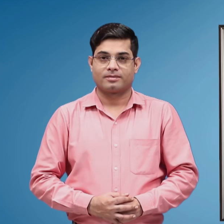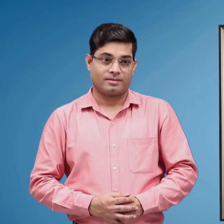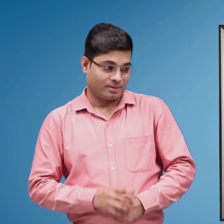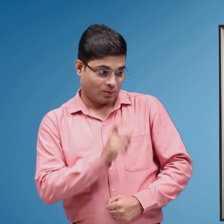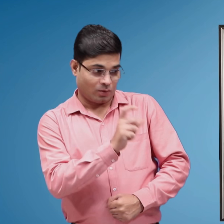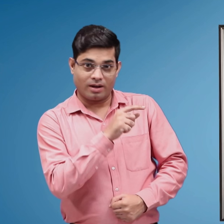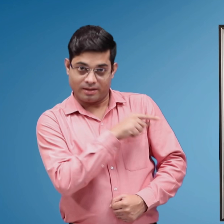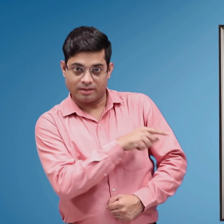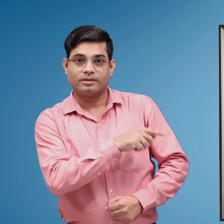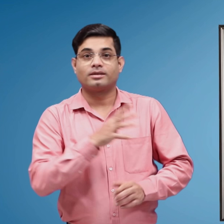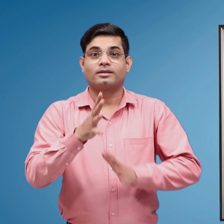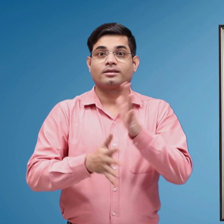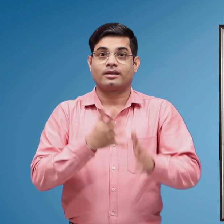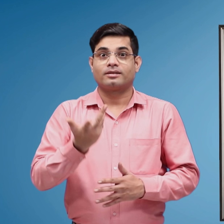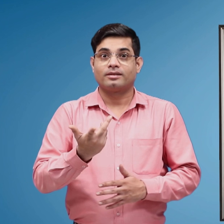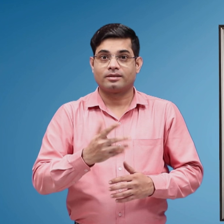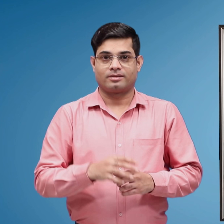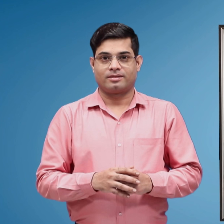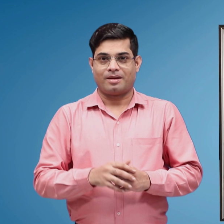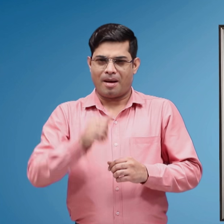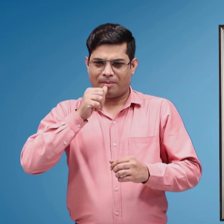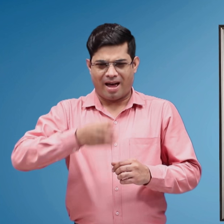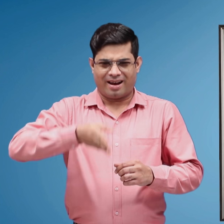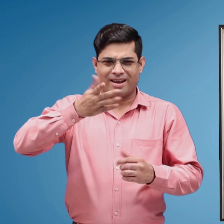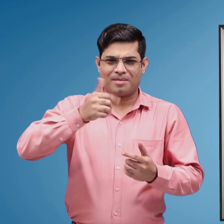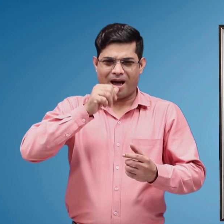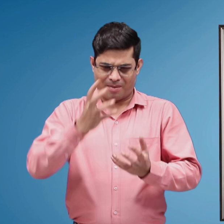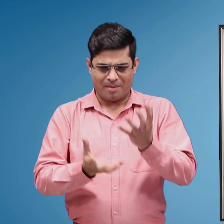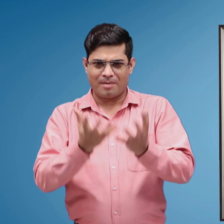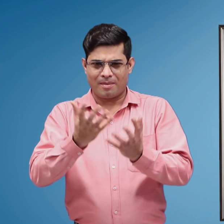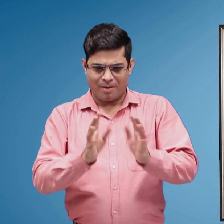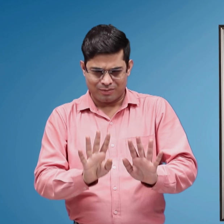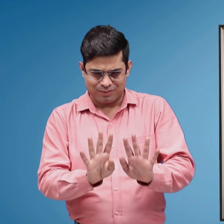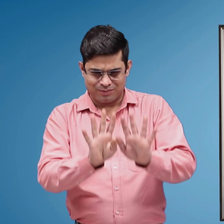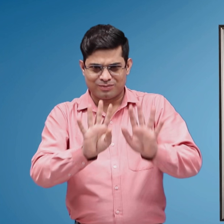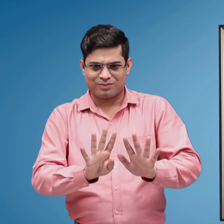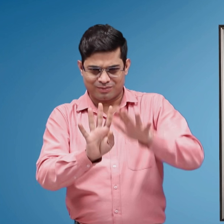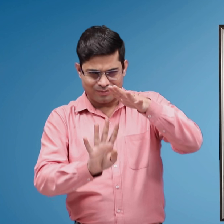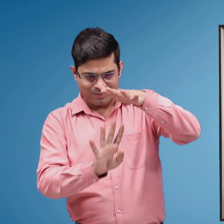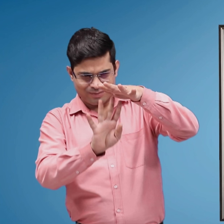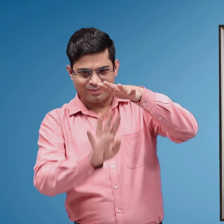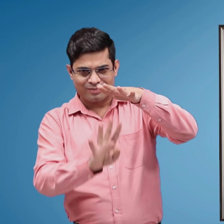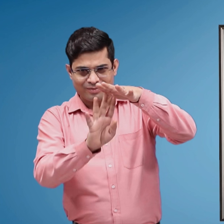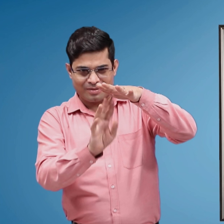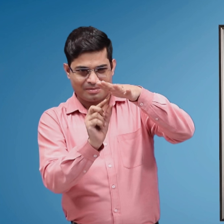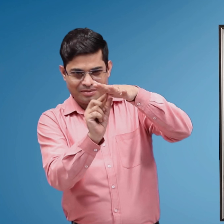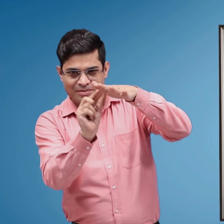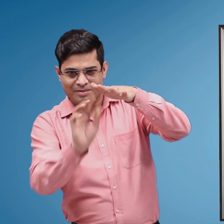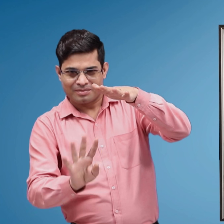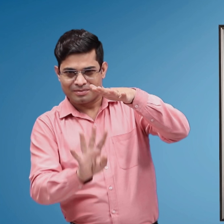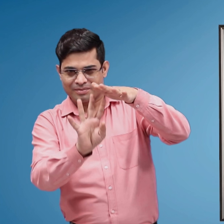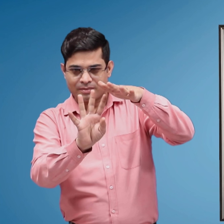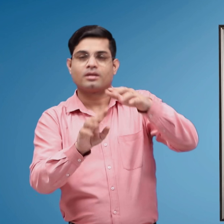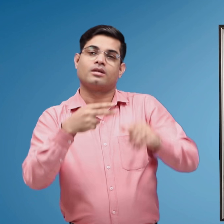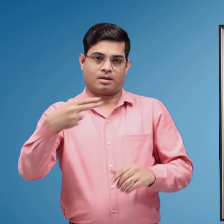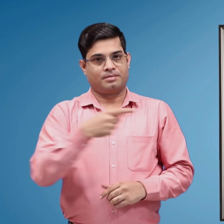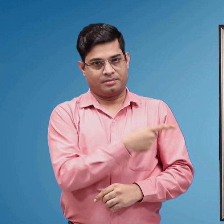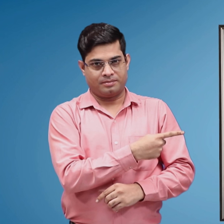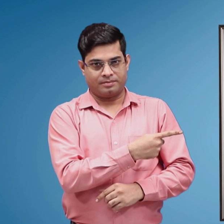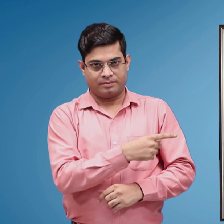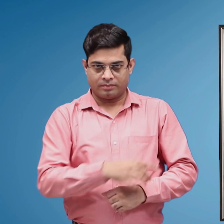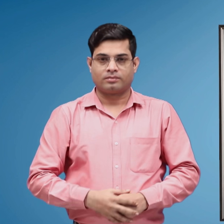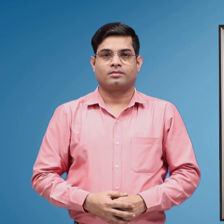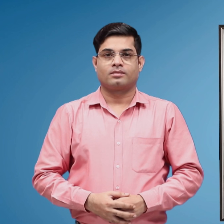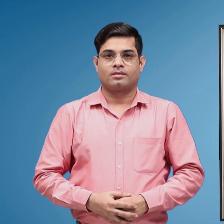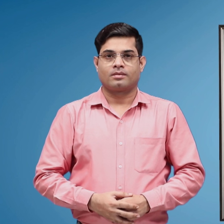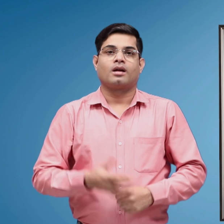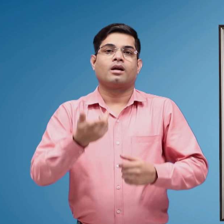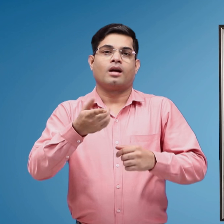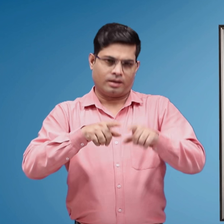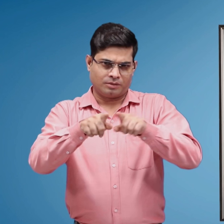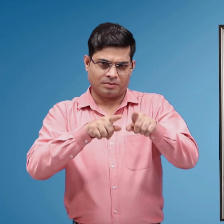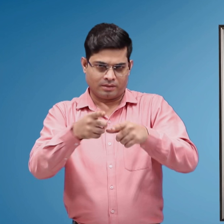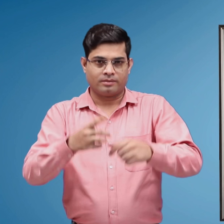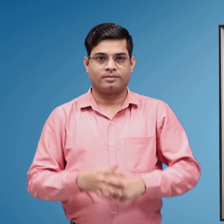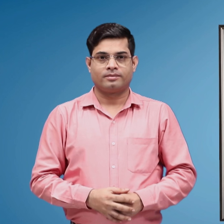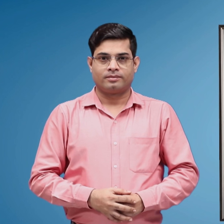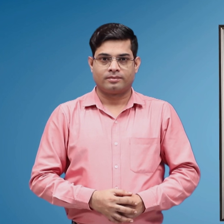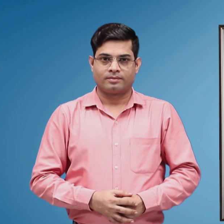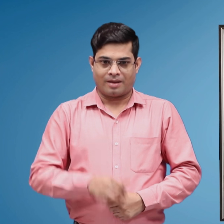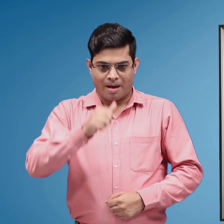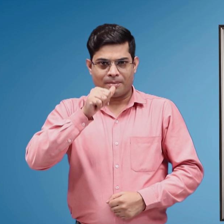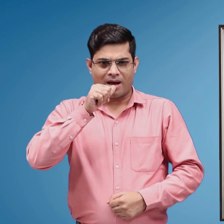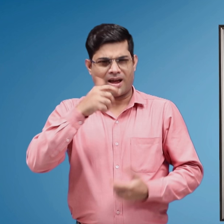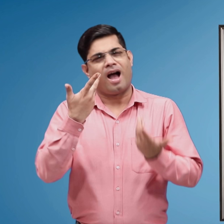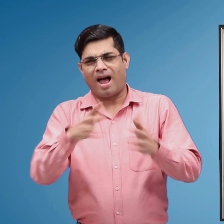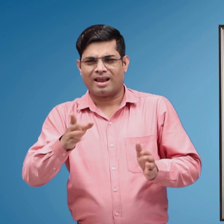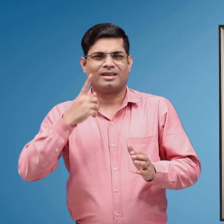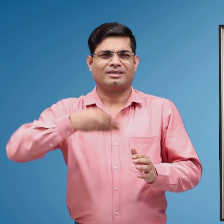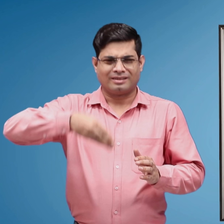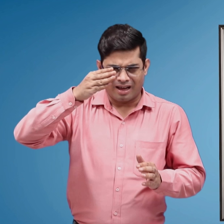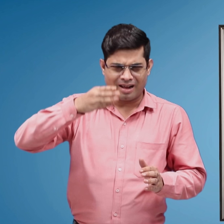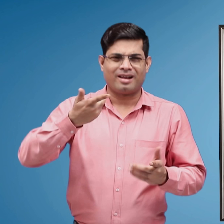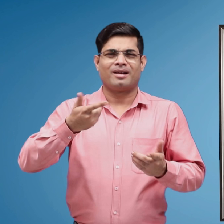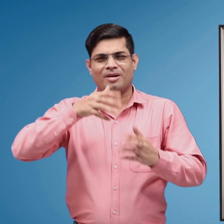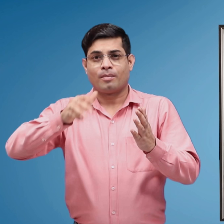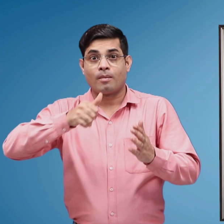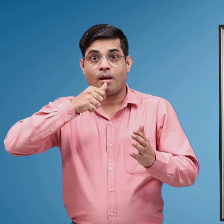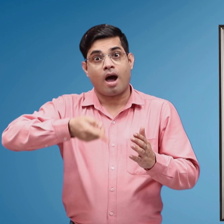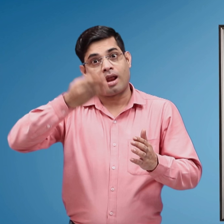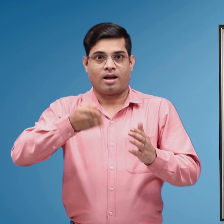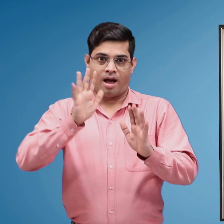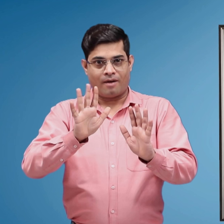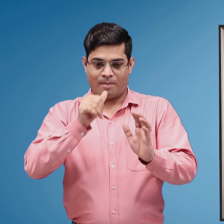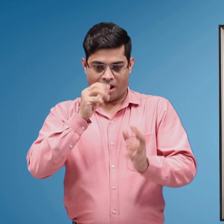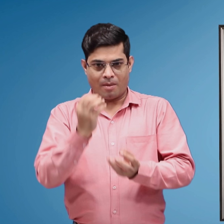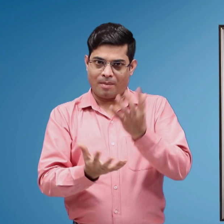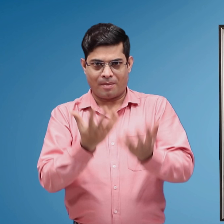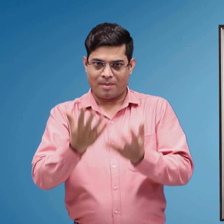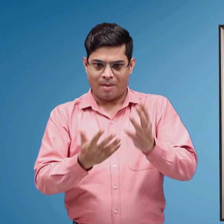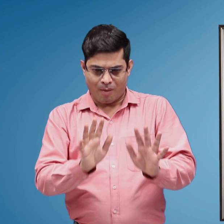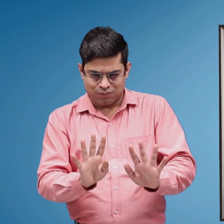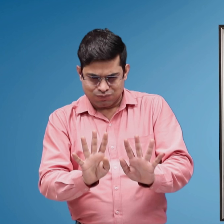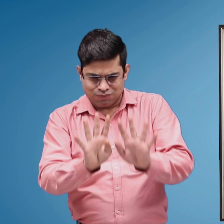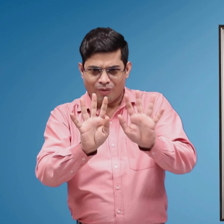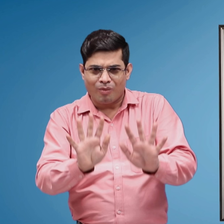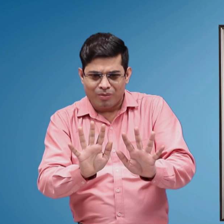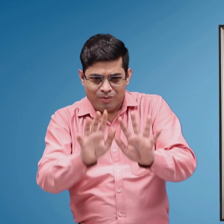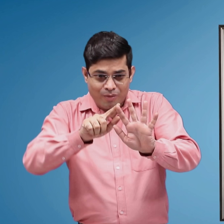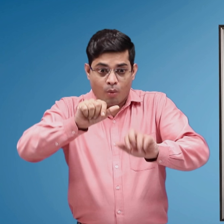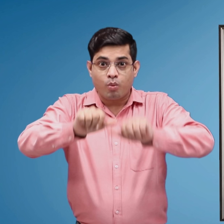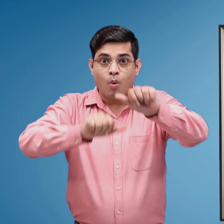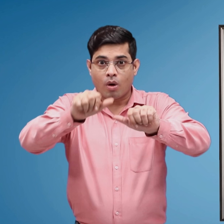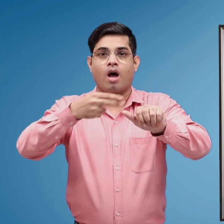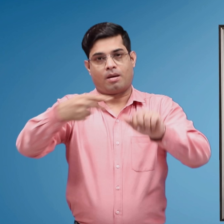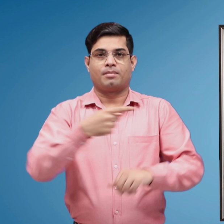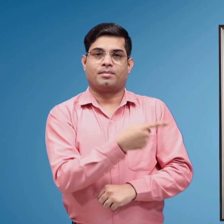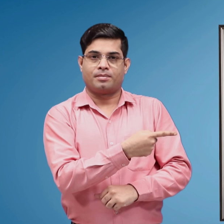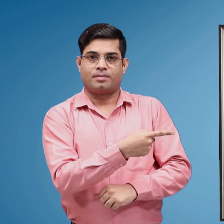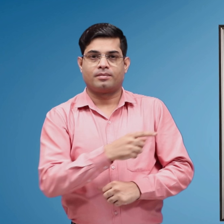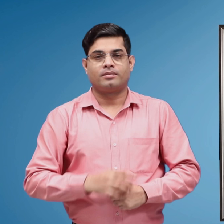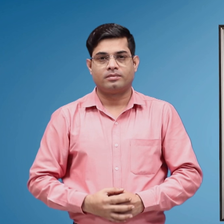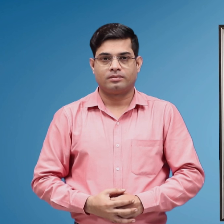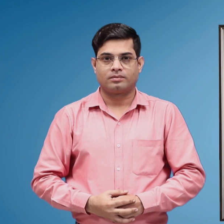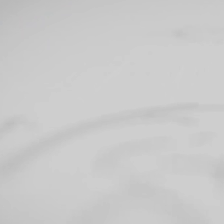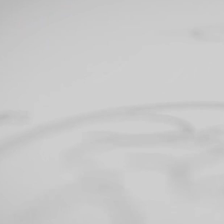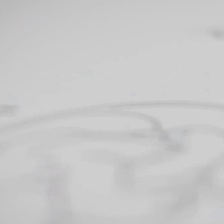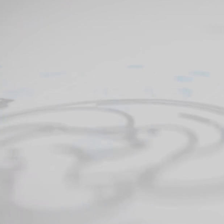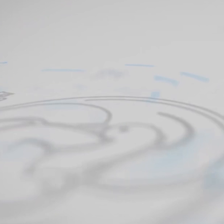This is the sign for evaporation. Evaporation is the process in which a liquid gets converted into its vapour. For example, water on heating gets converted into water vapour.